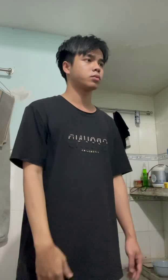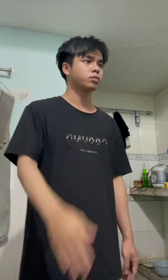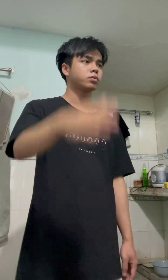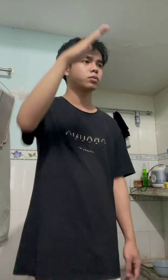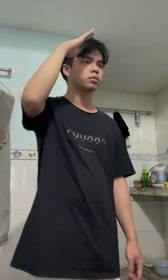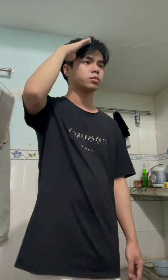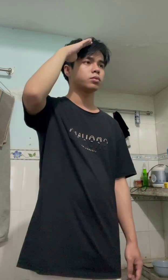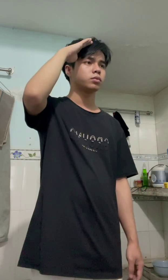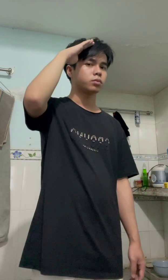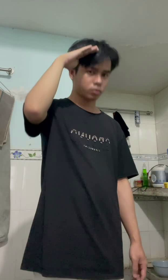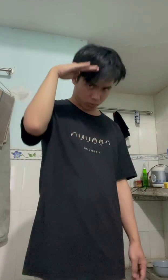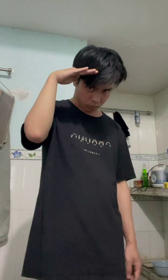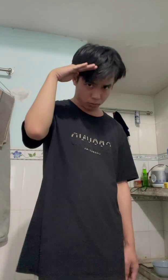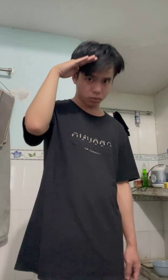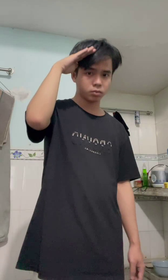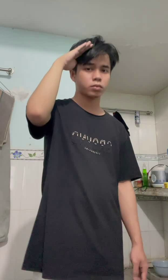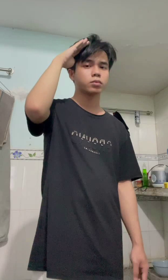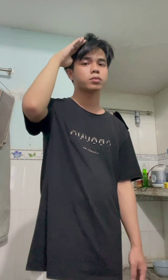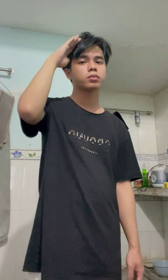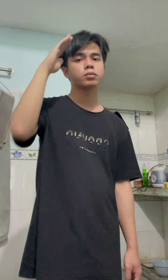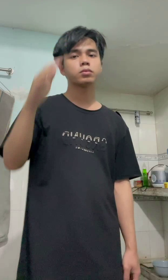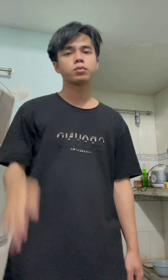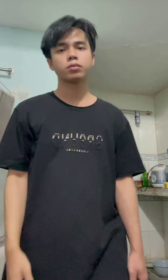biet